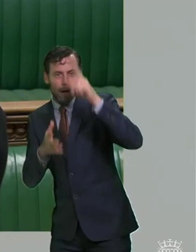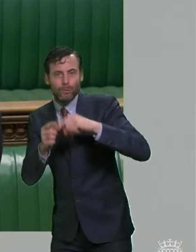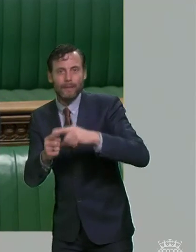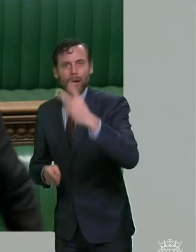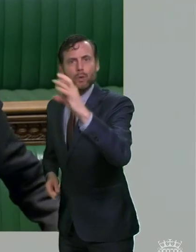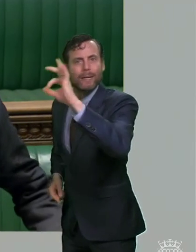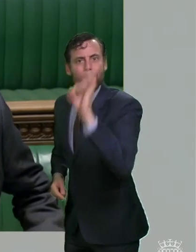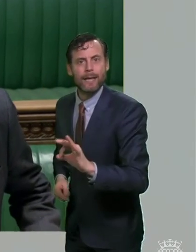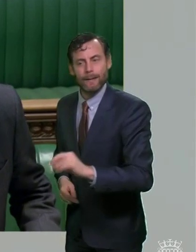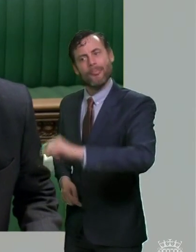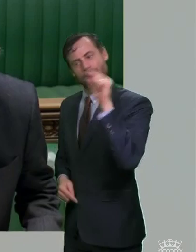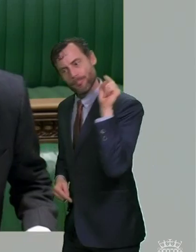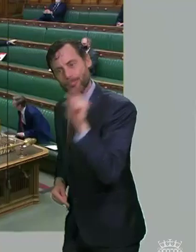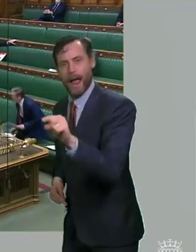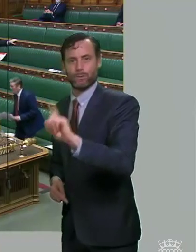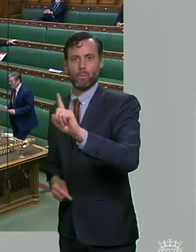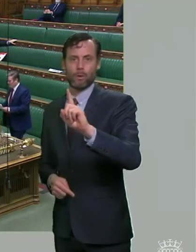That is what Conservative councils do.